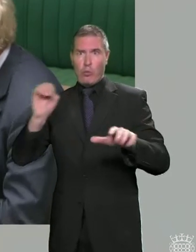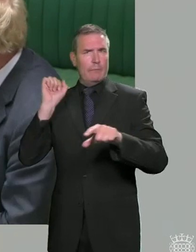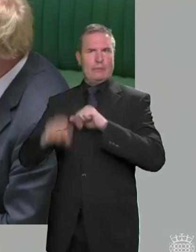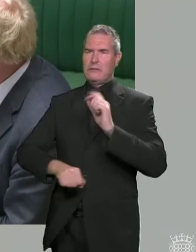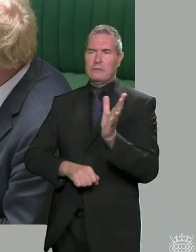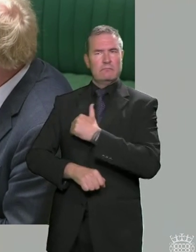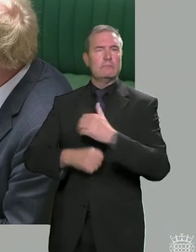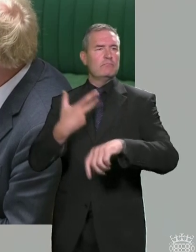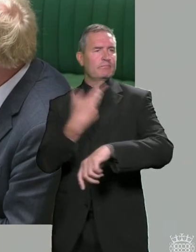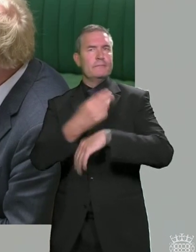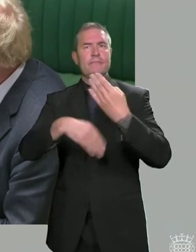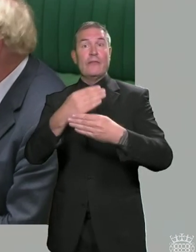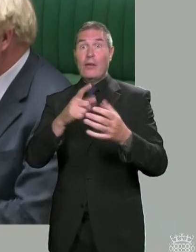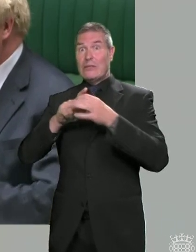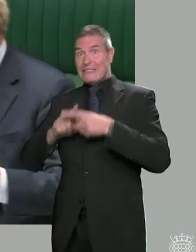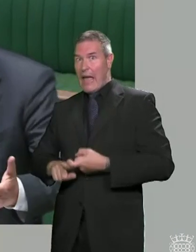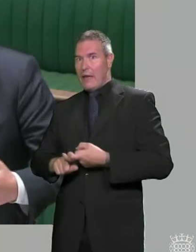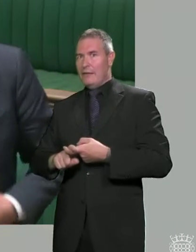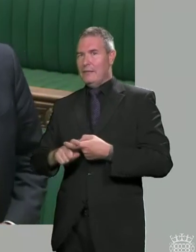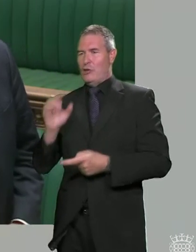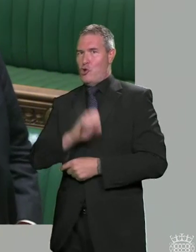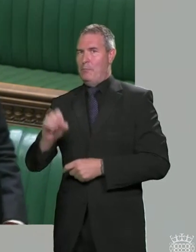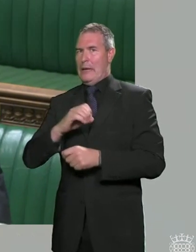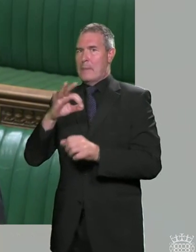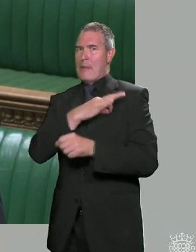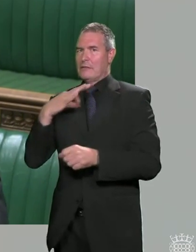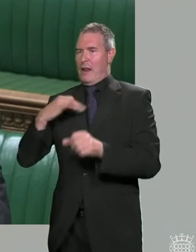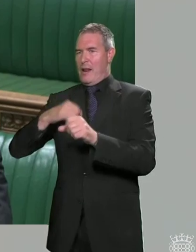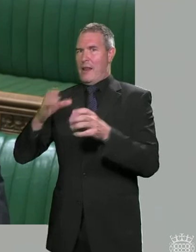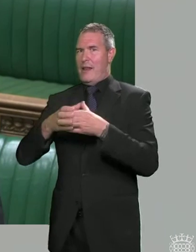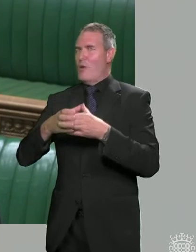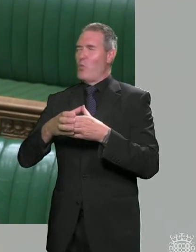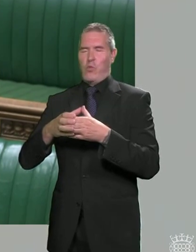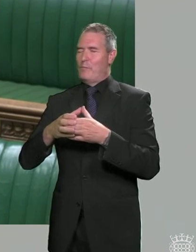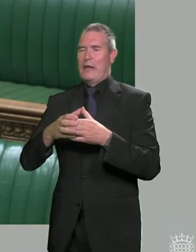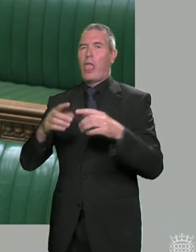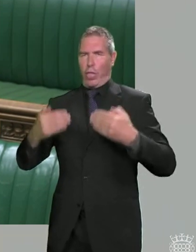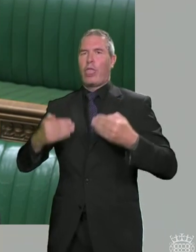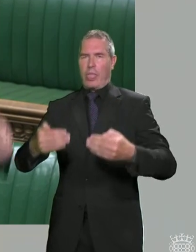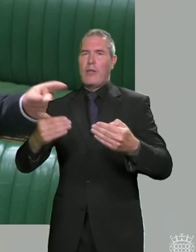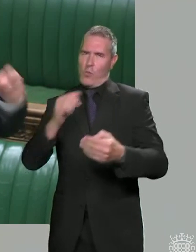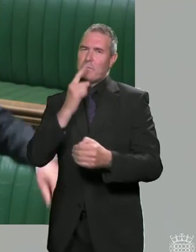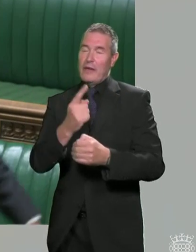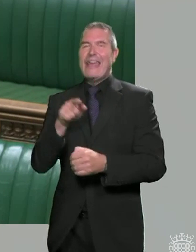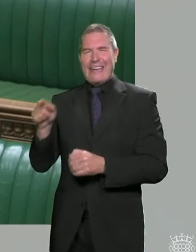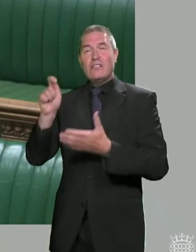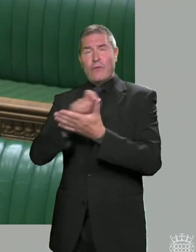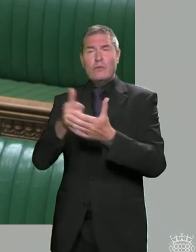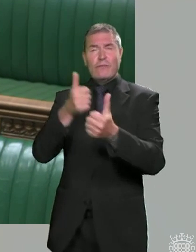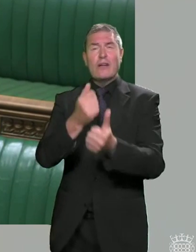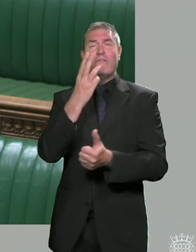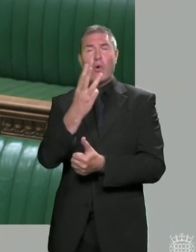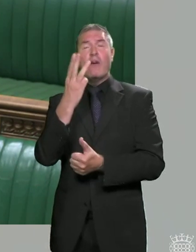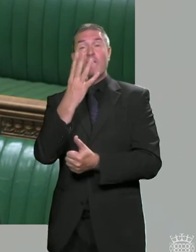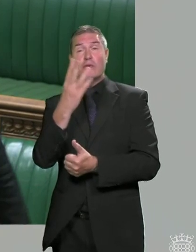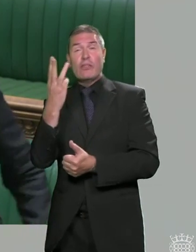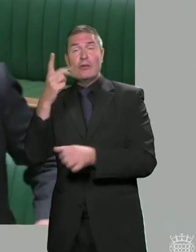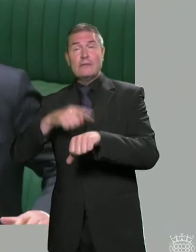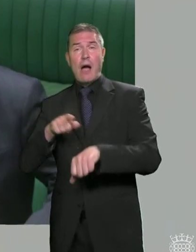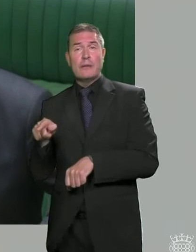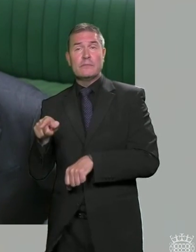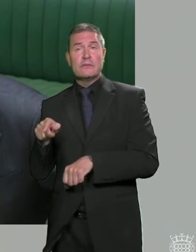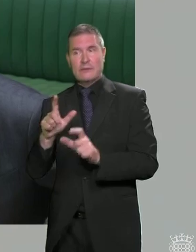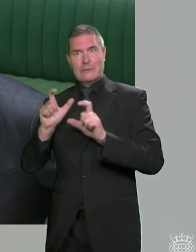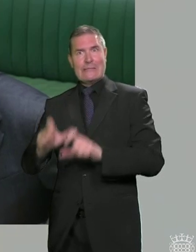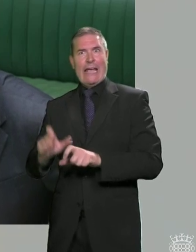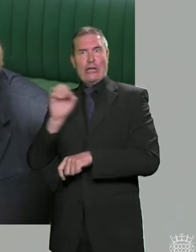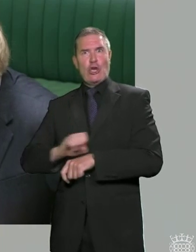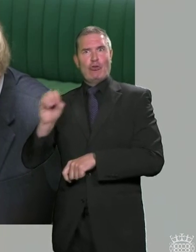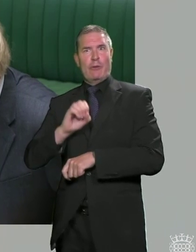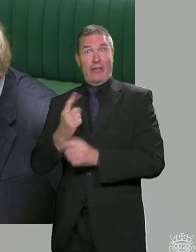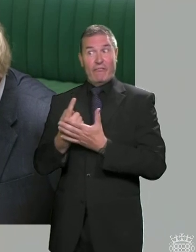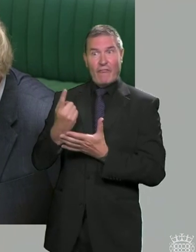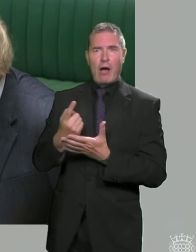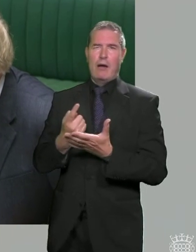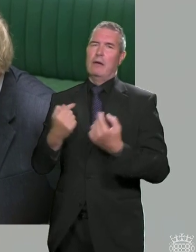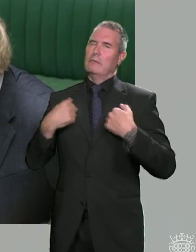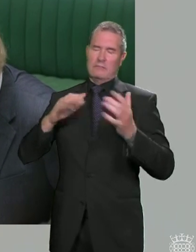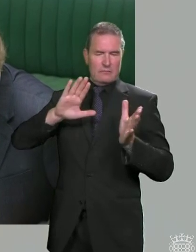It would not have been possible if we had stayed in the European Medicines Agency. We would not have been able to control our borders if, as he voted for 43 times, we had stayed in the EU.